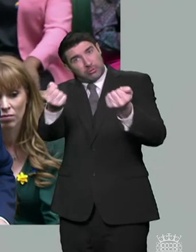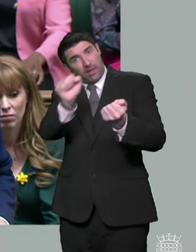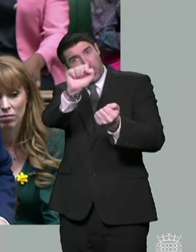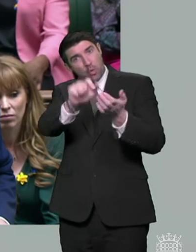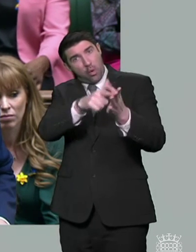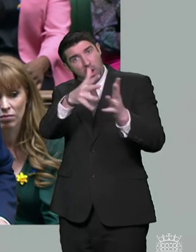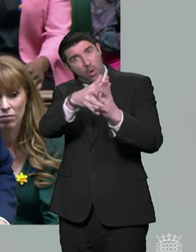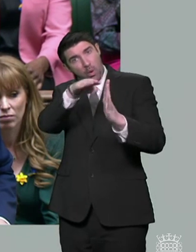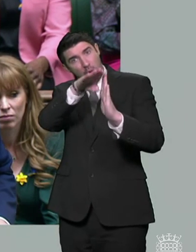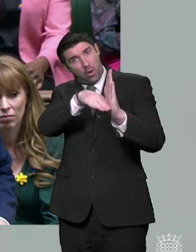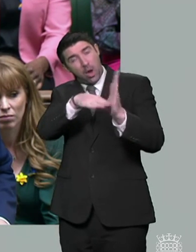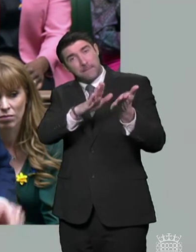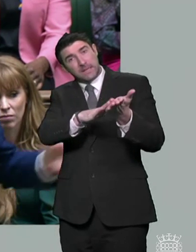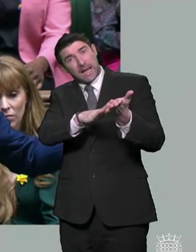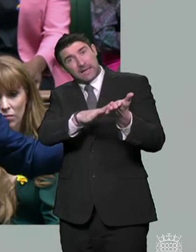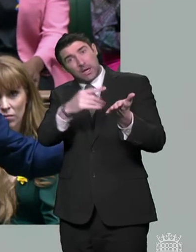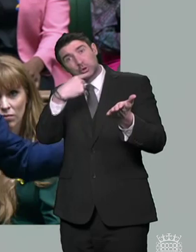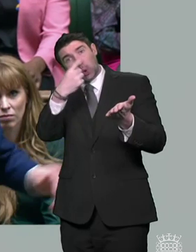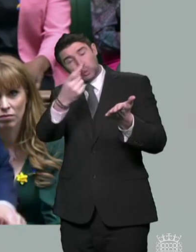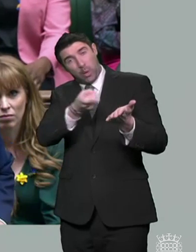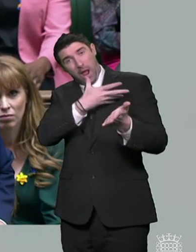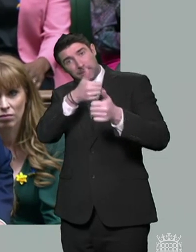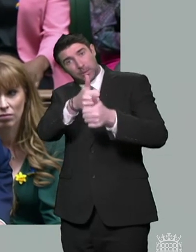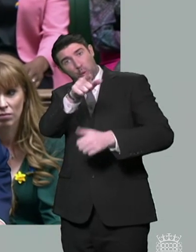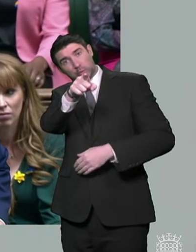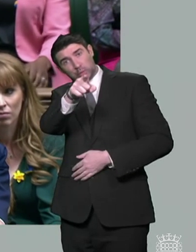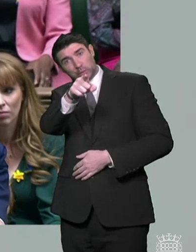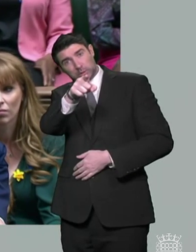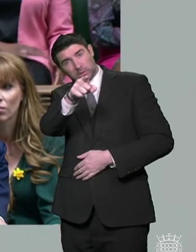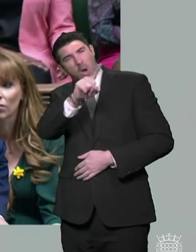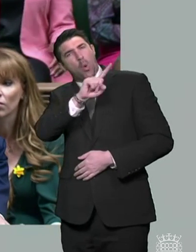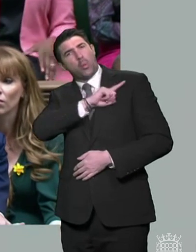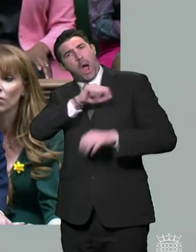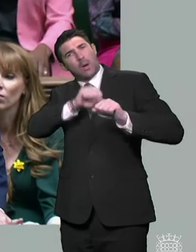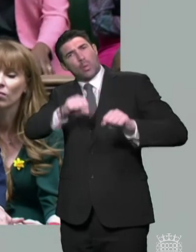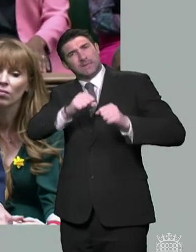We could do this on Monday at speed, and I think the whole House would welcome that.